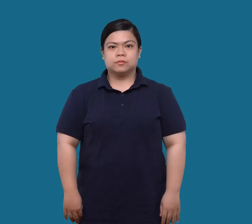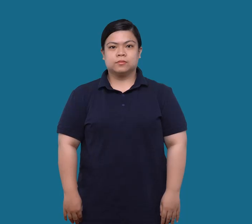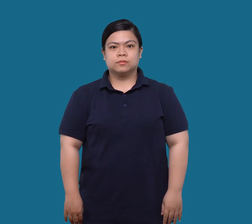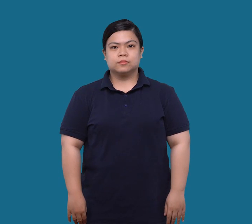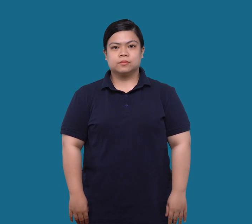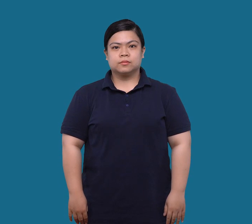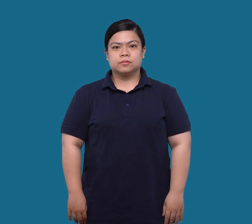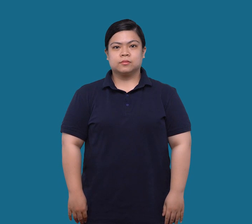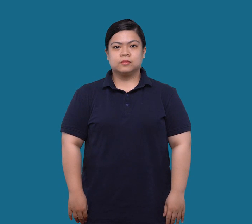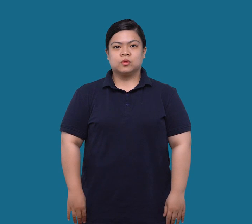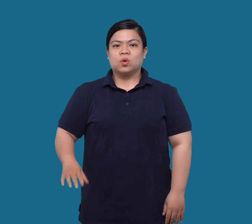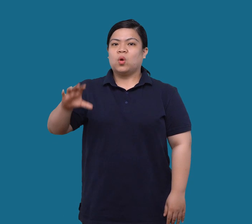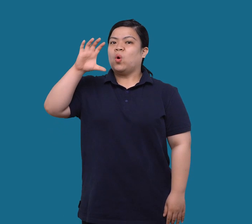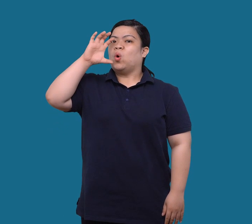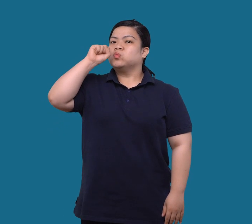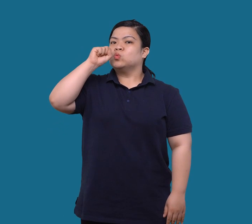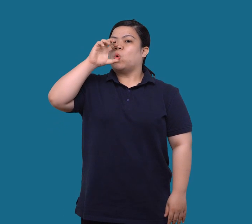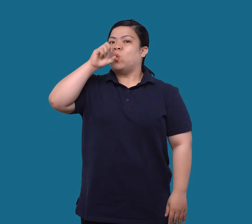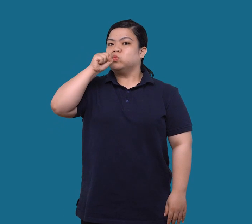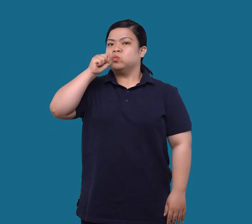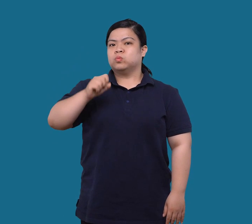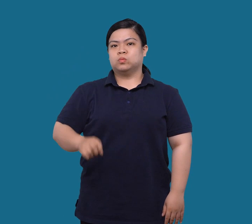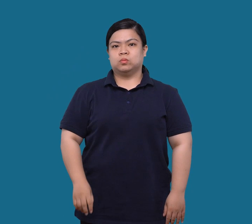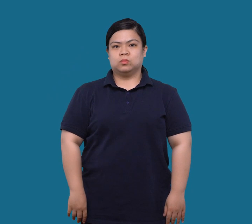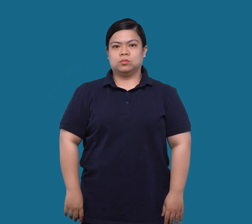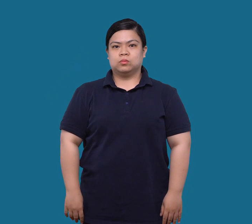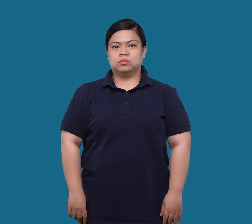ăn vú sữa